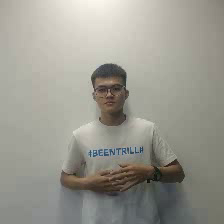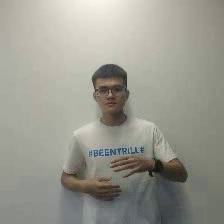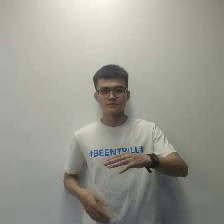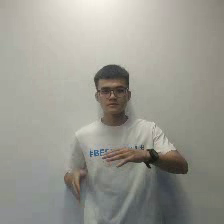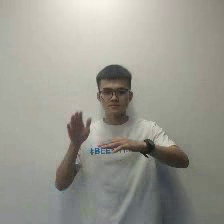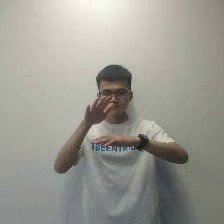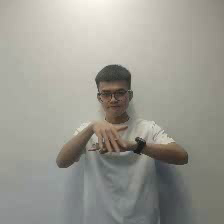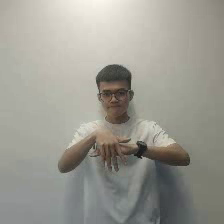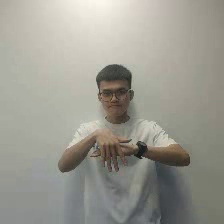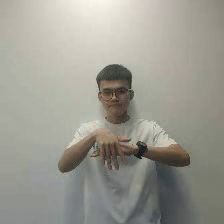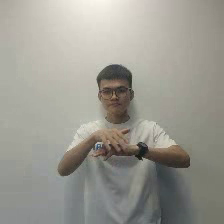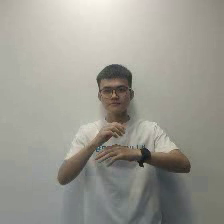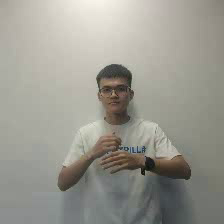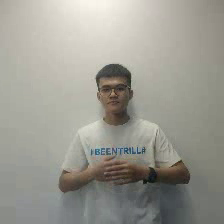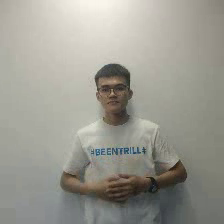Chiều